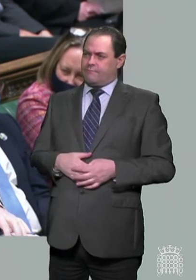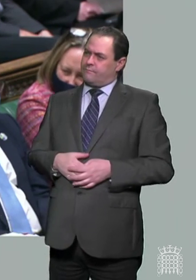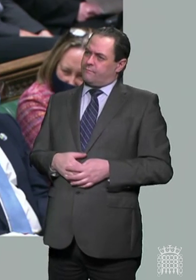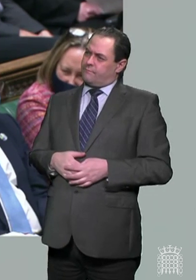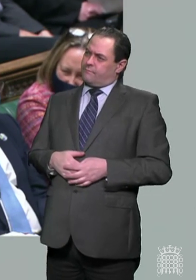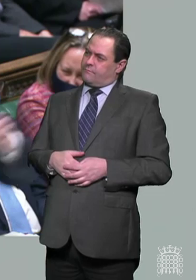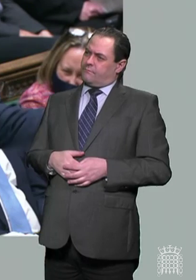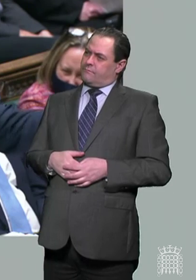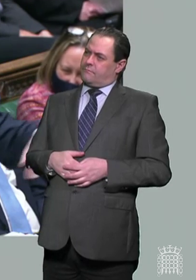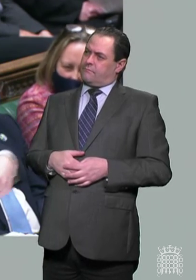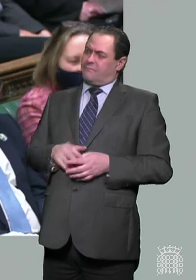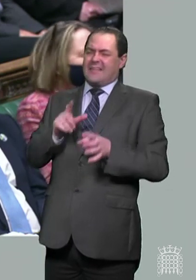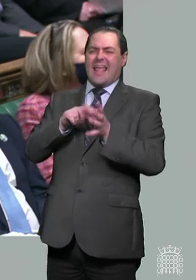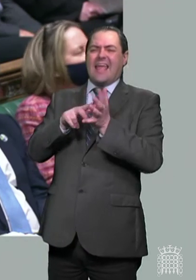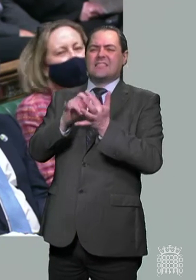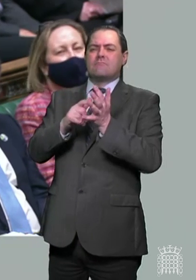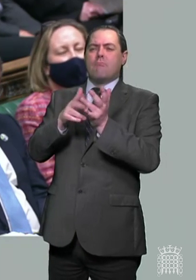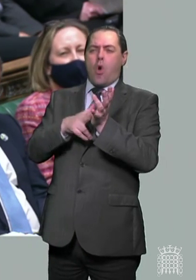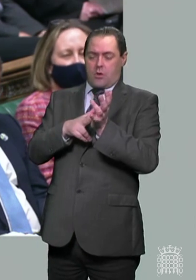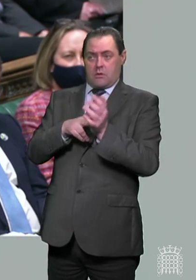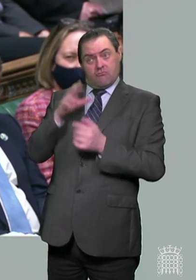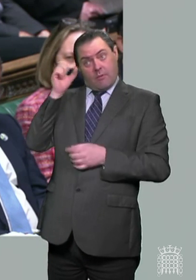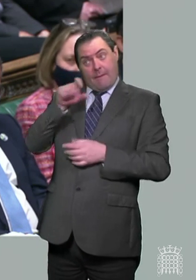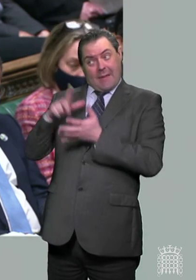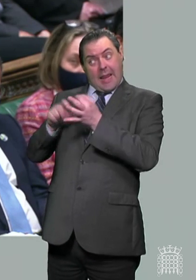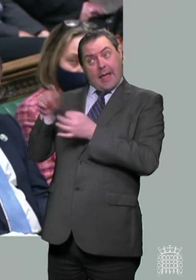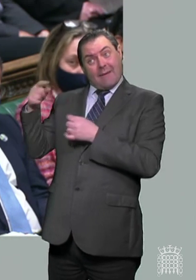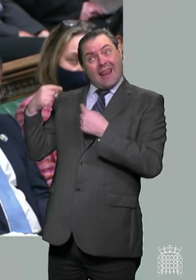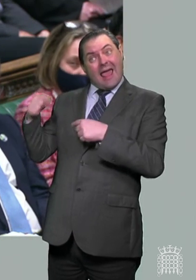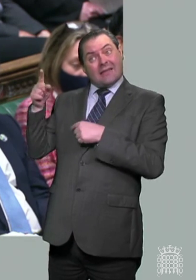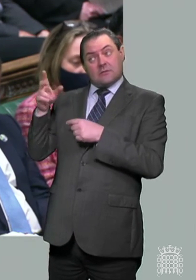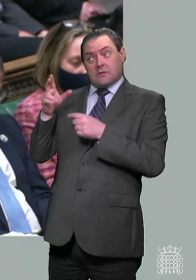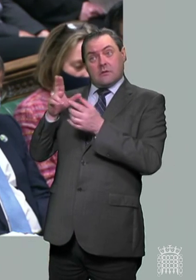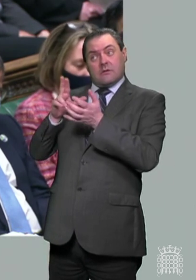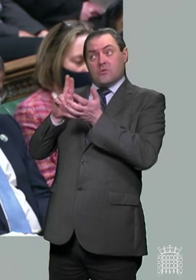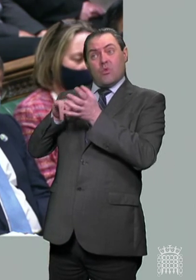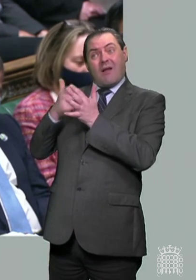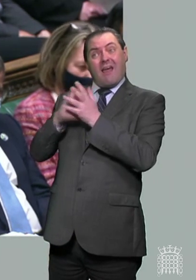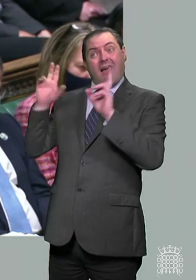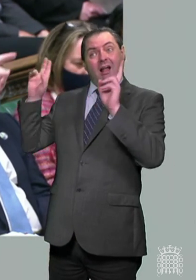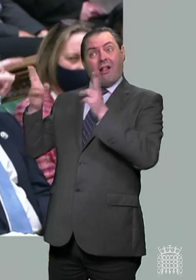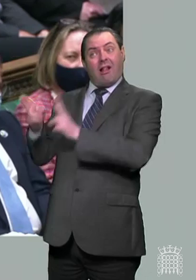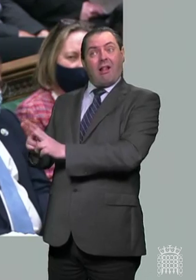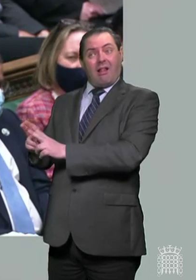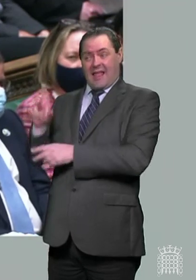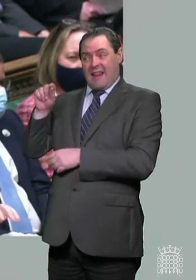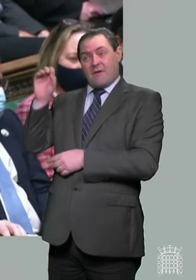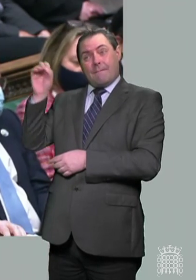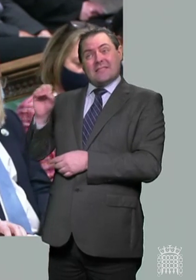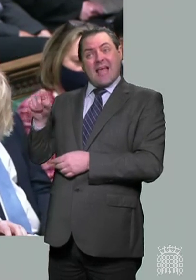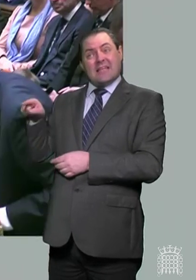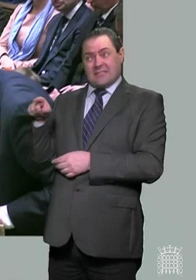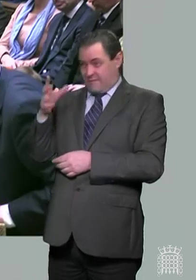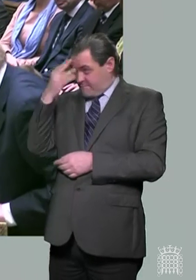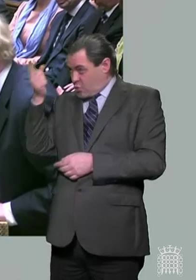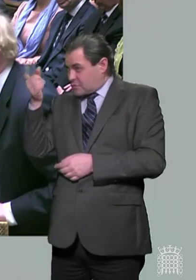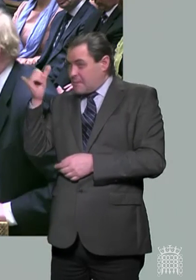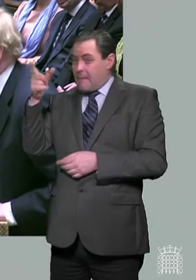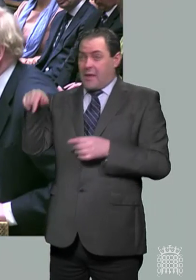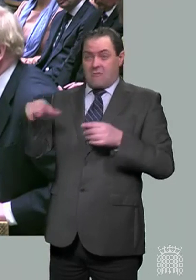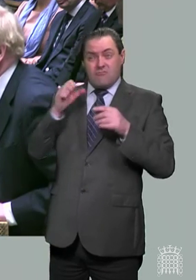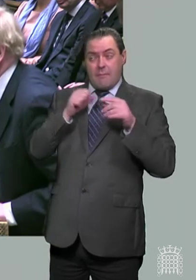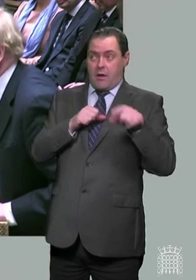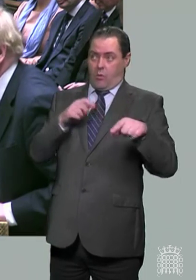Do not forget, Mr Speaker, that Labour allowed nuclear capacity to decline by 11% on their watch; I do not think my honourable Friend has forgotten that.